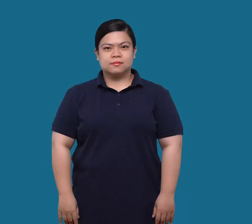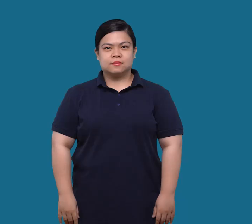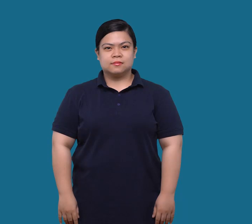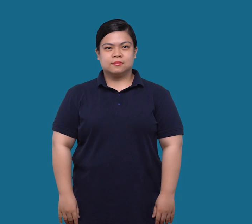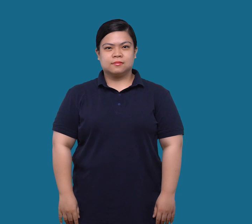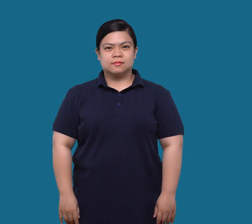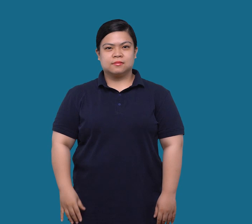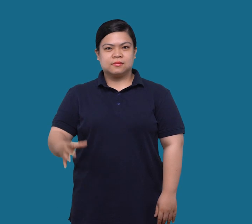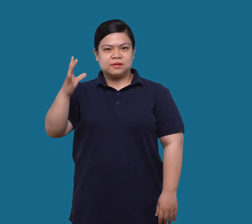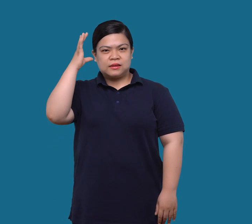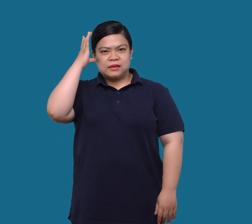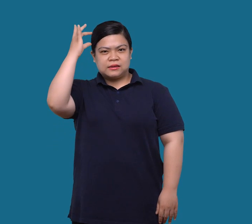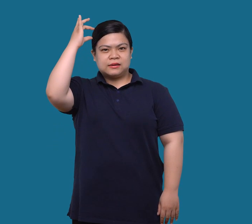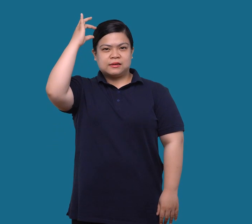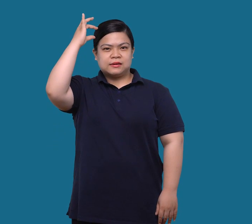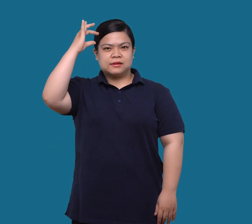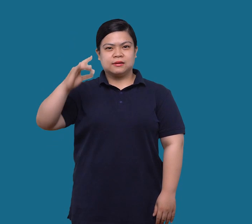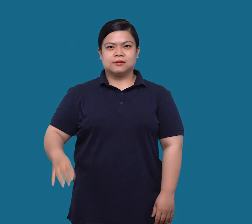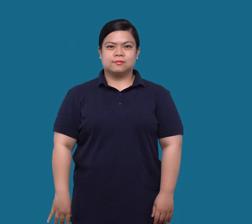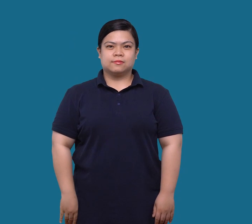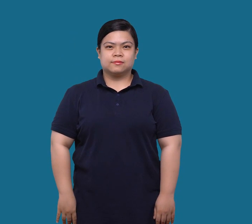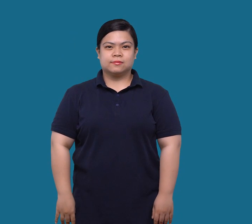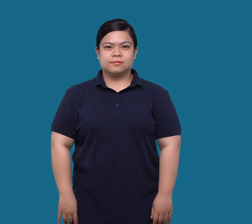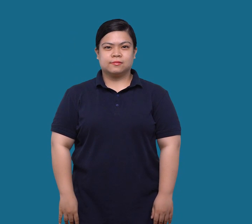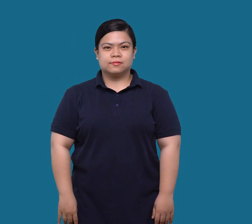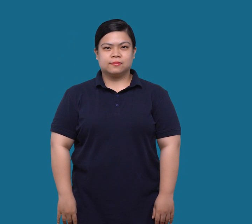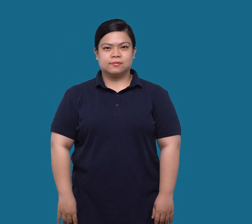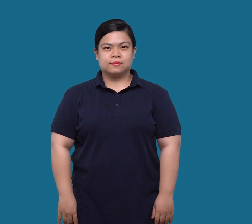tóc ngắn